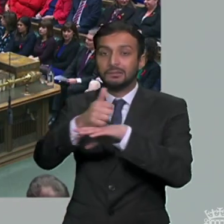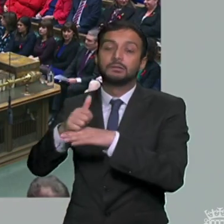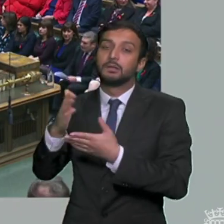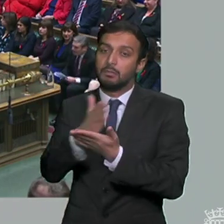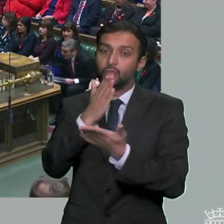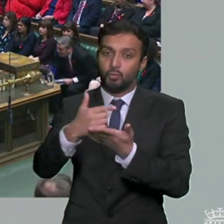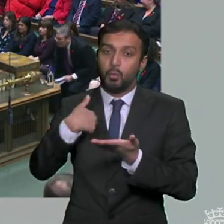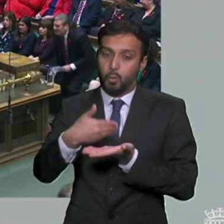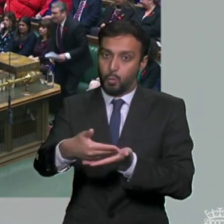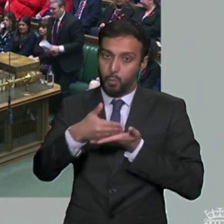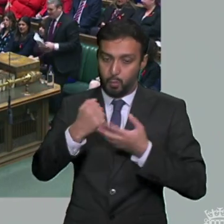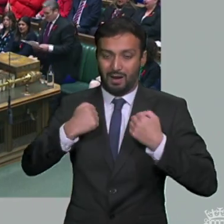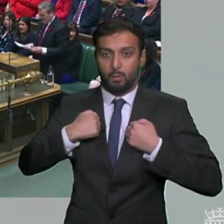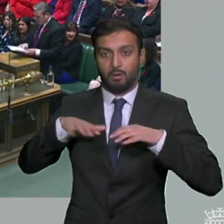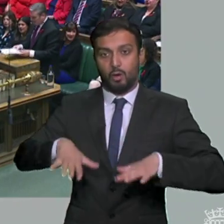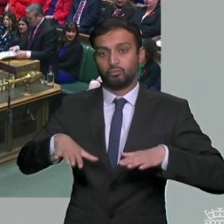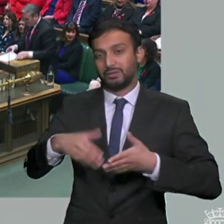I call the Leader of the Opposition.